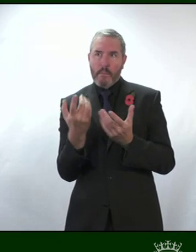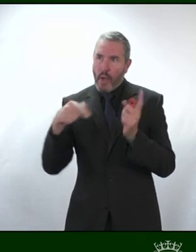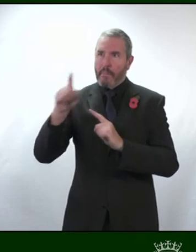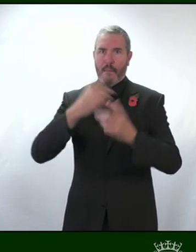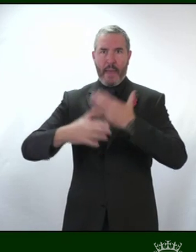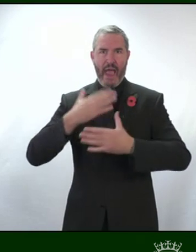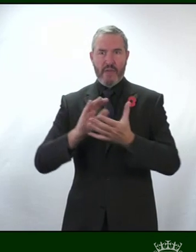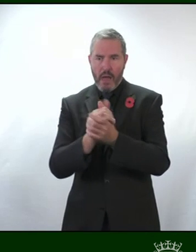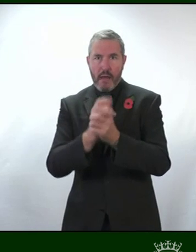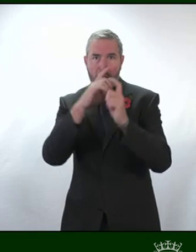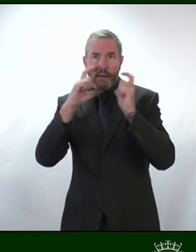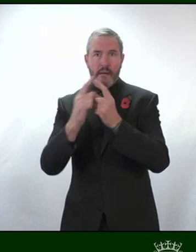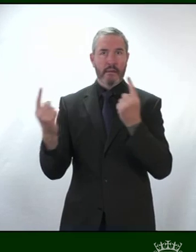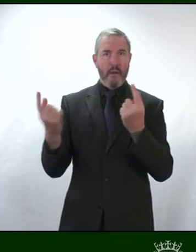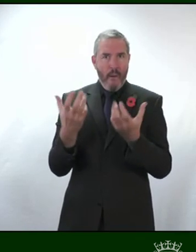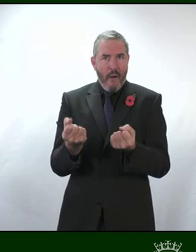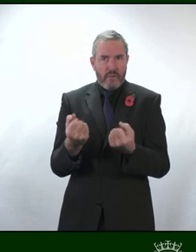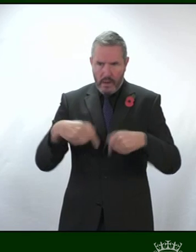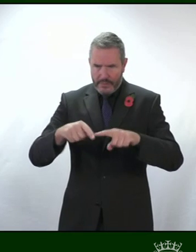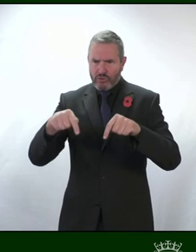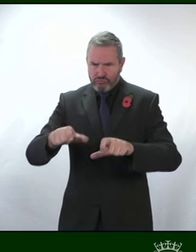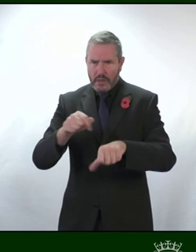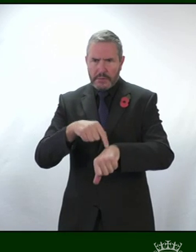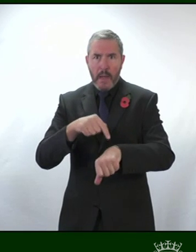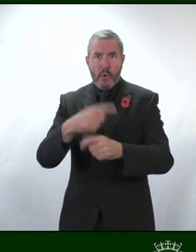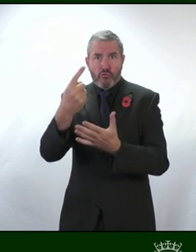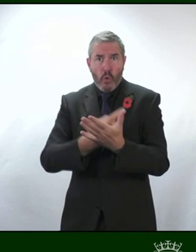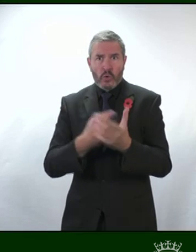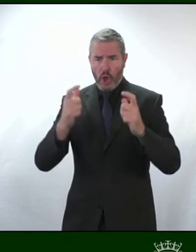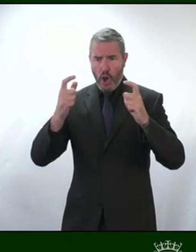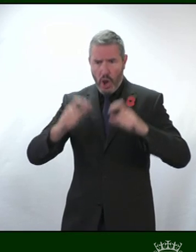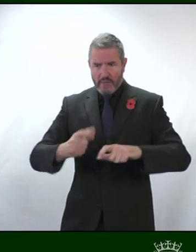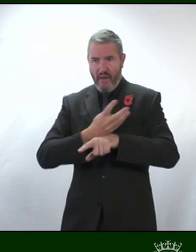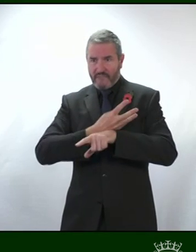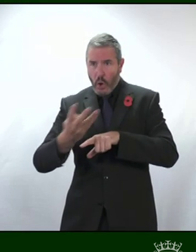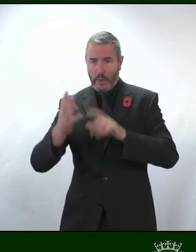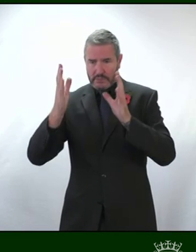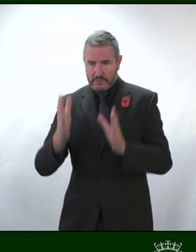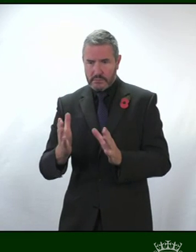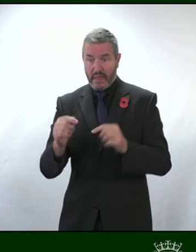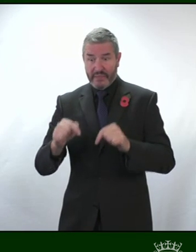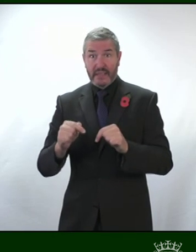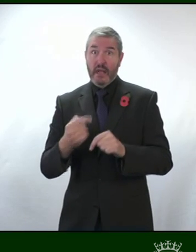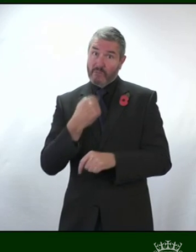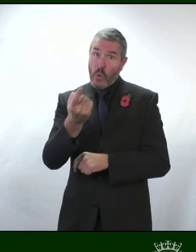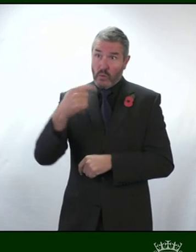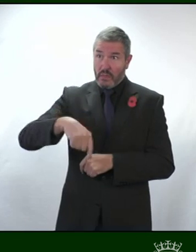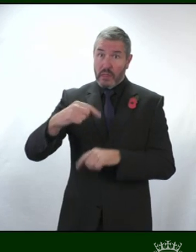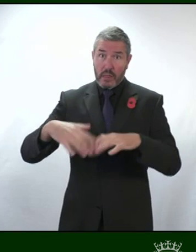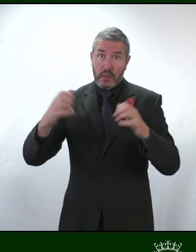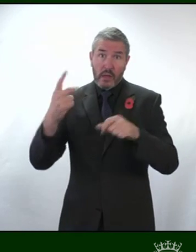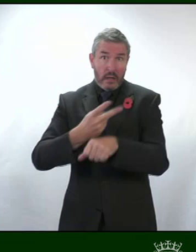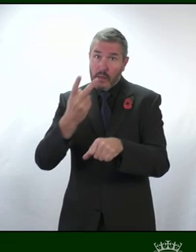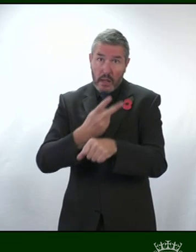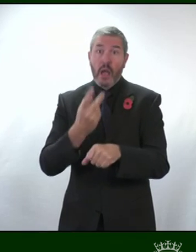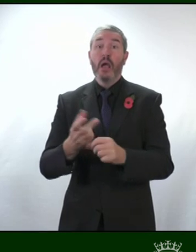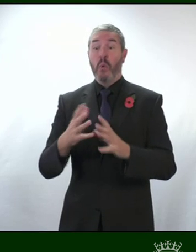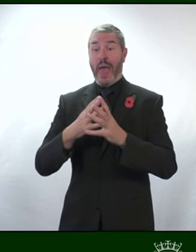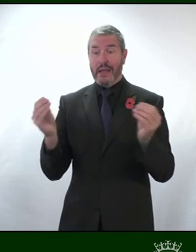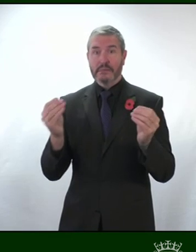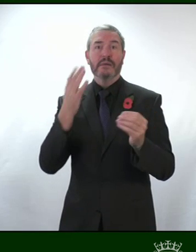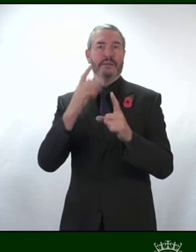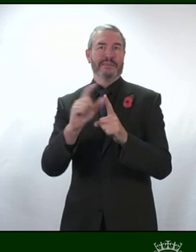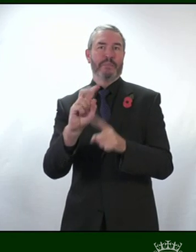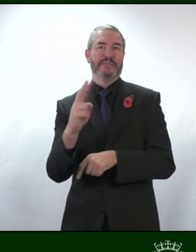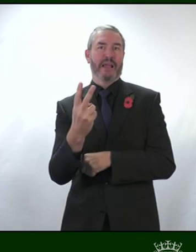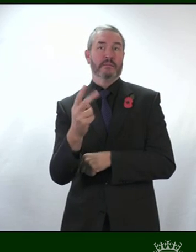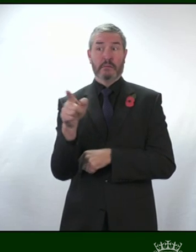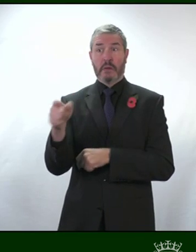We are doing the right and the prudent thing at the right time to get that infection rate down, and these measures, as I have said repeatedly to the House, will expire on 2 December.